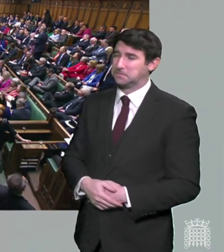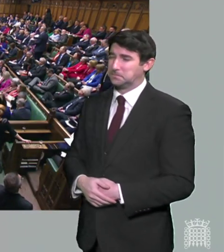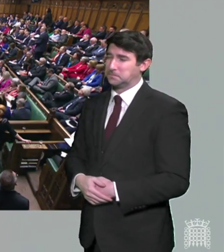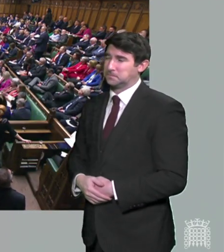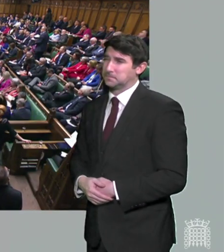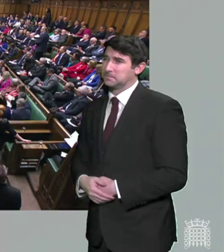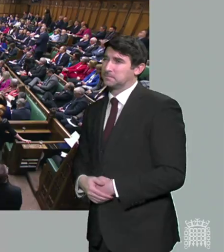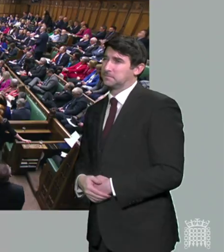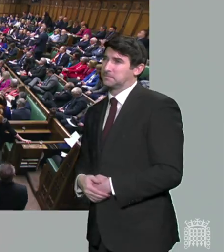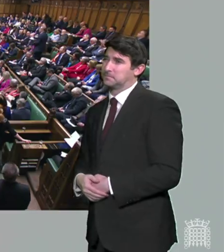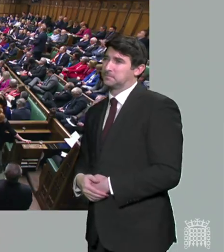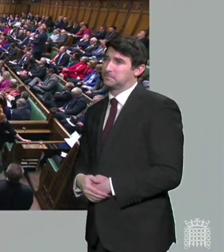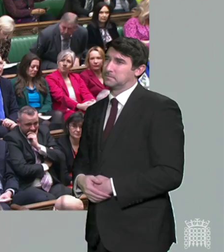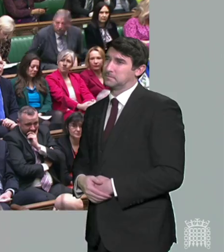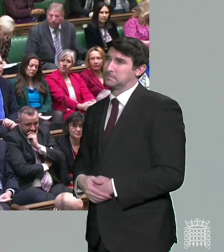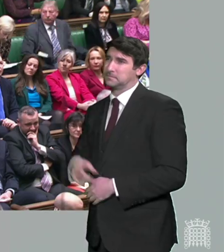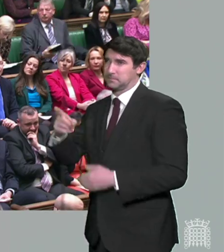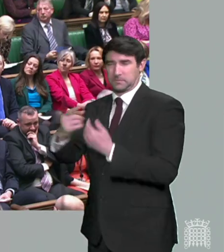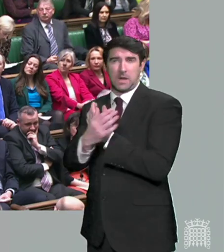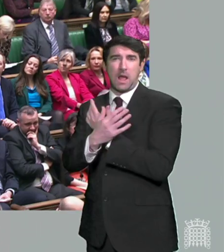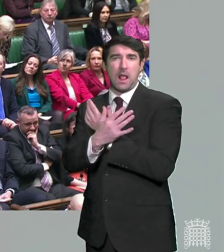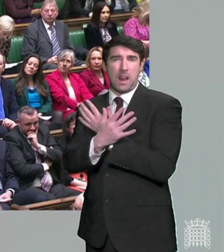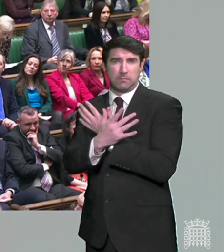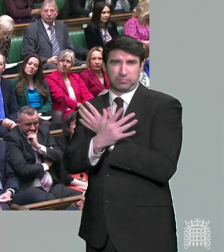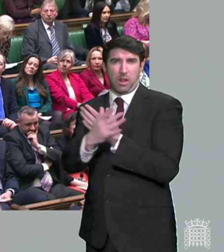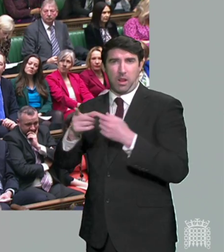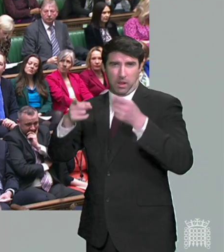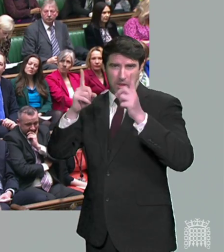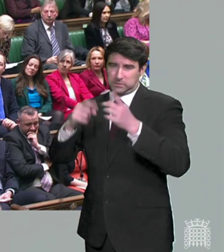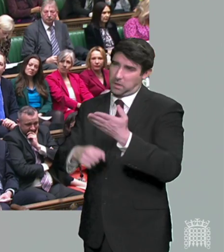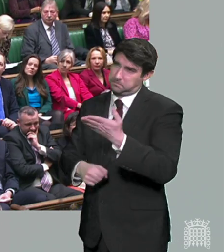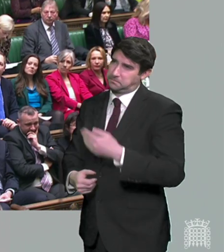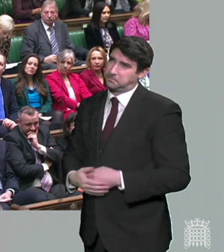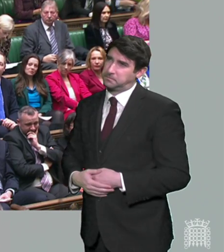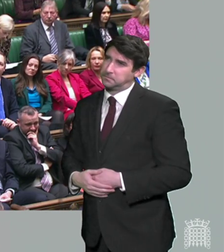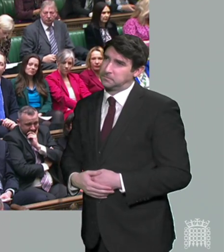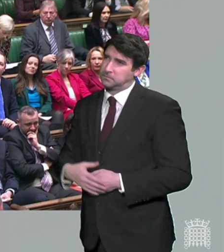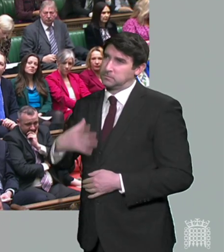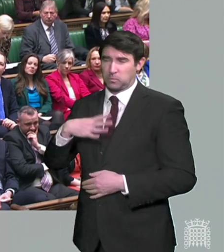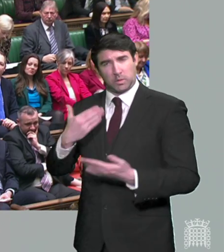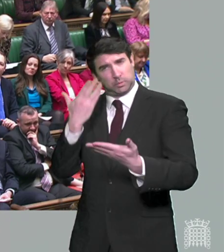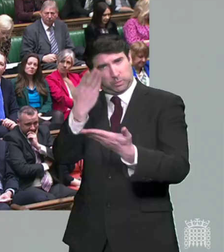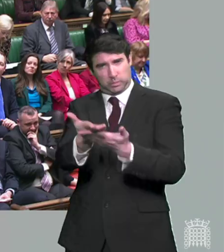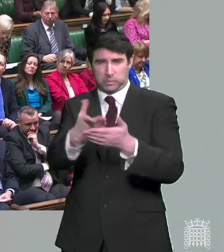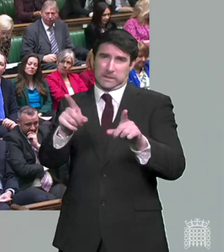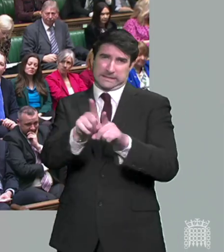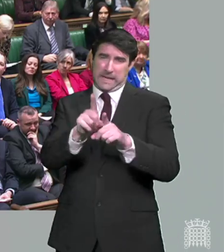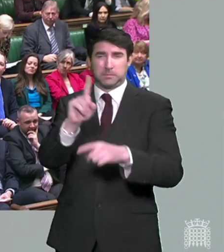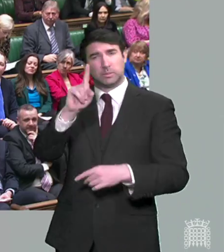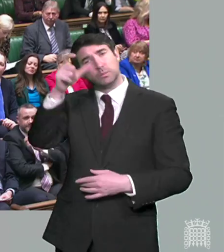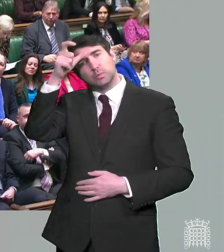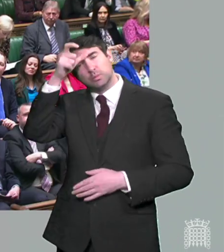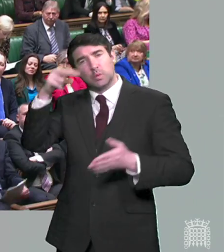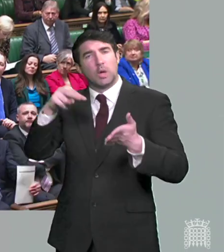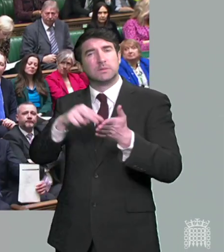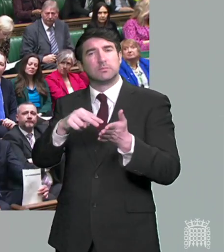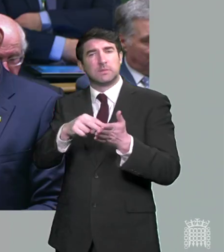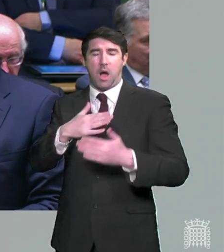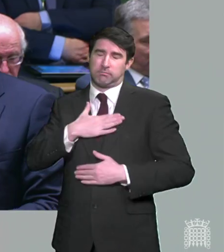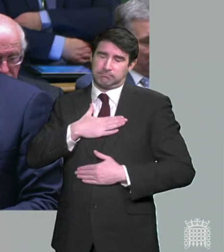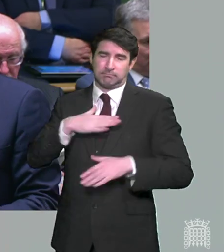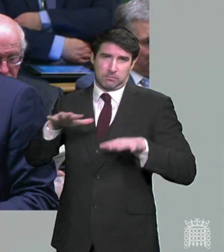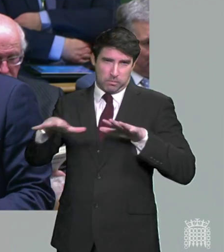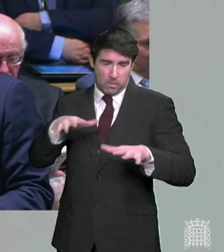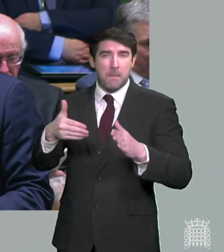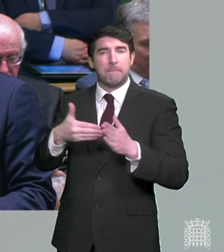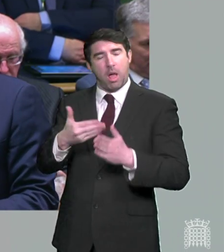I associate my party with the comments on the unfolding human tragedy in Turkey and Syria and with the warm words to welcome our ally President Zelensky.